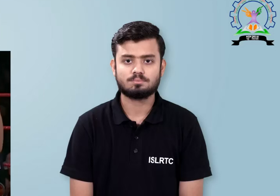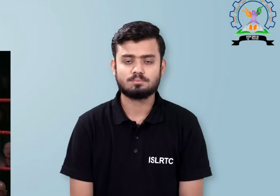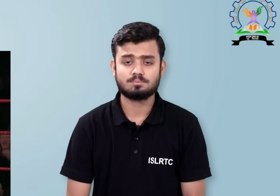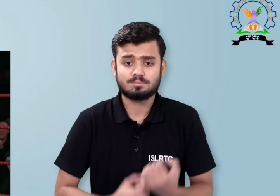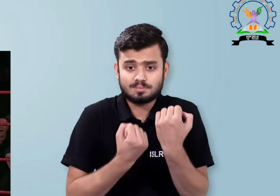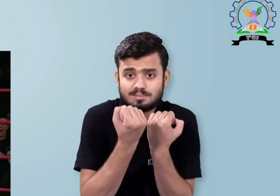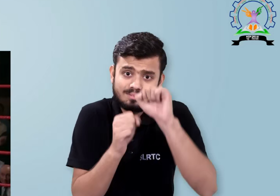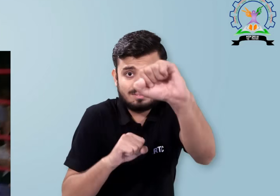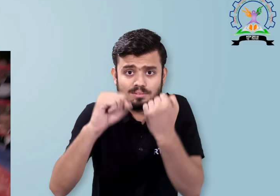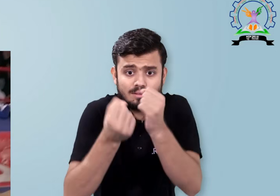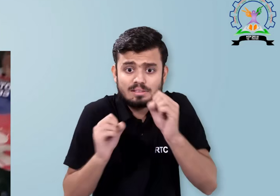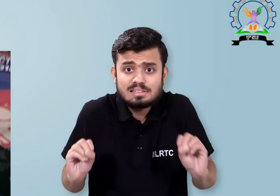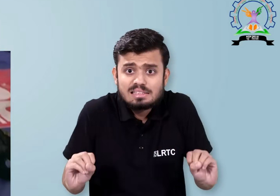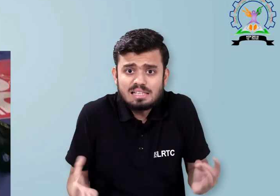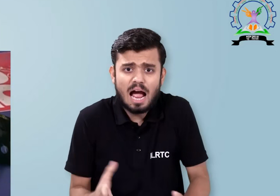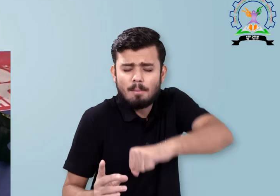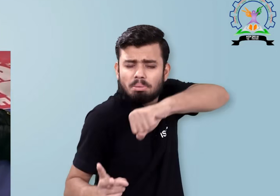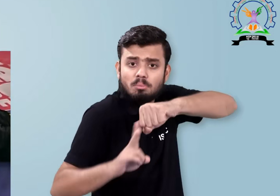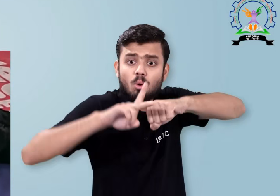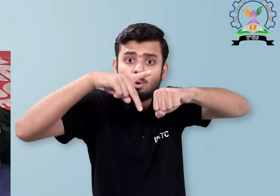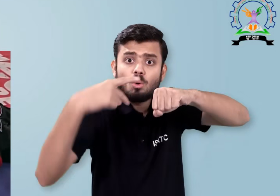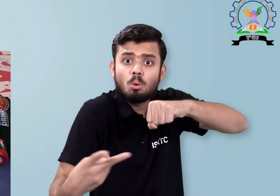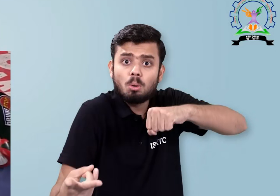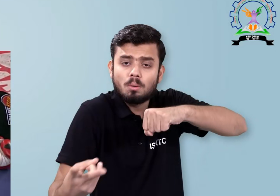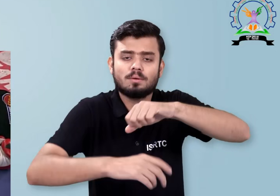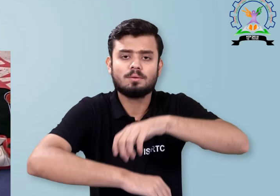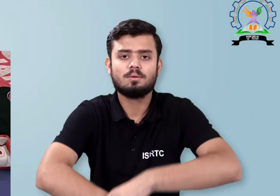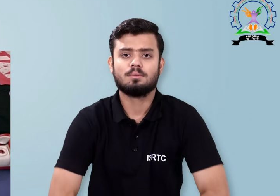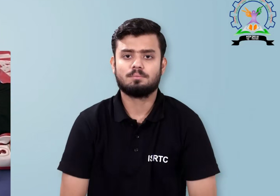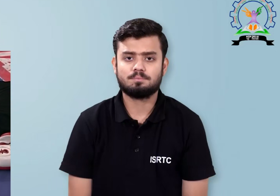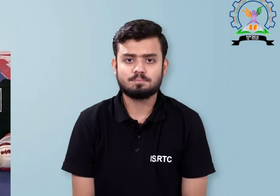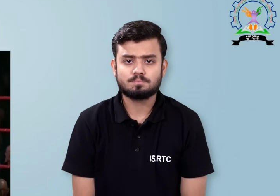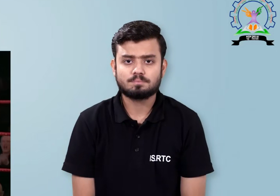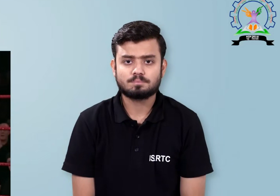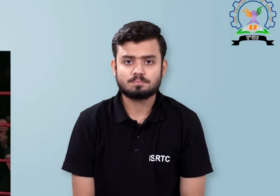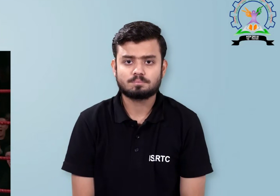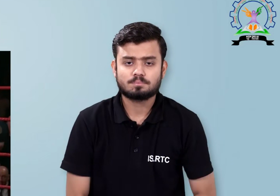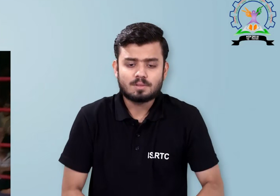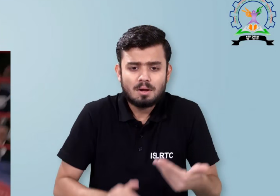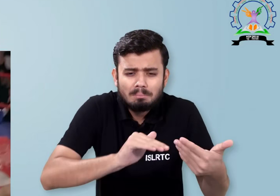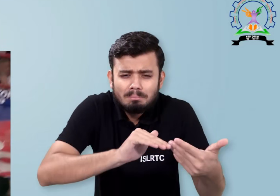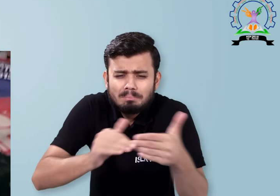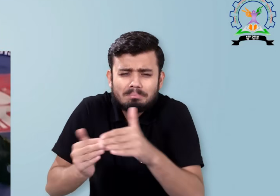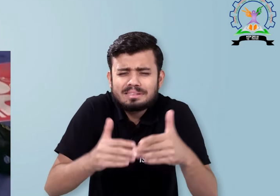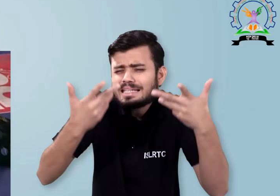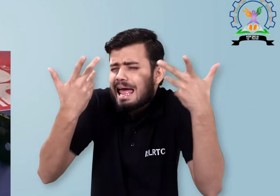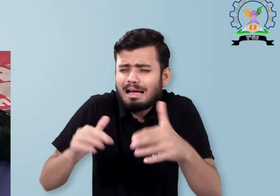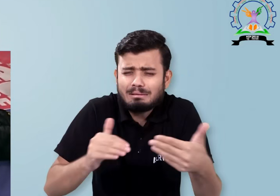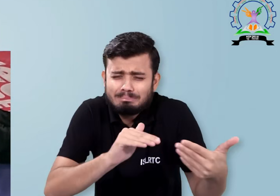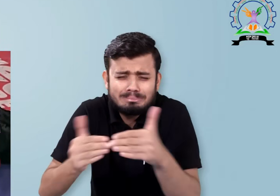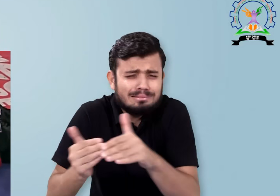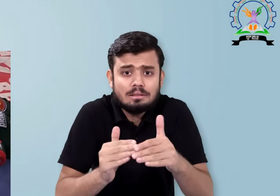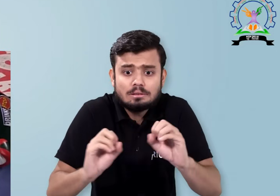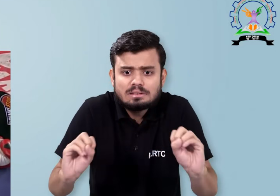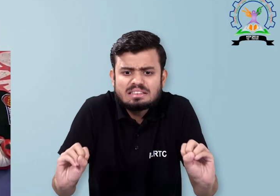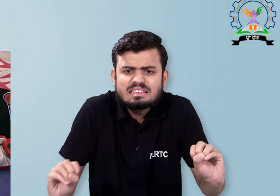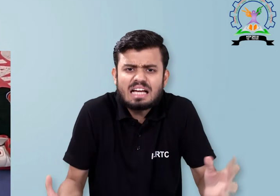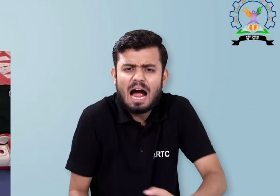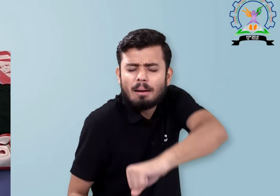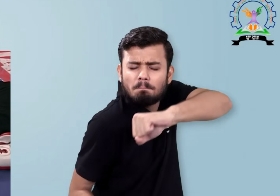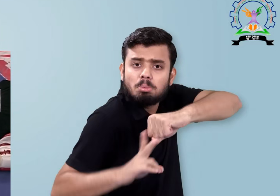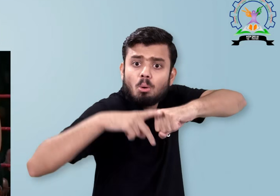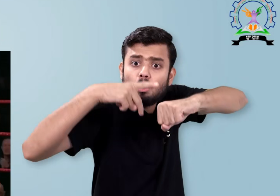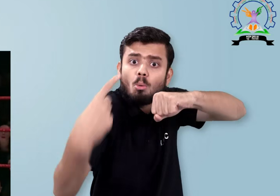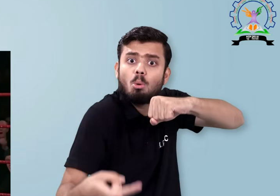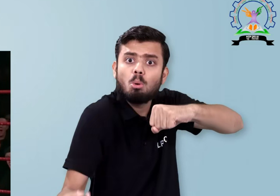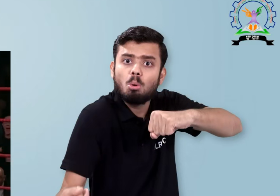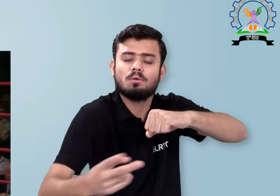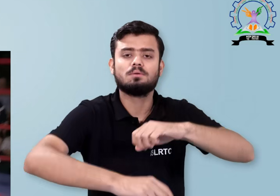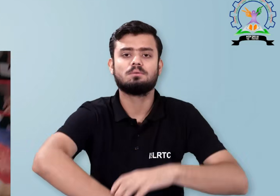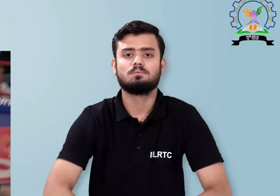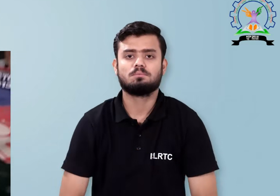Caught Cold This is a term used to describe a boxer who gets hurt in the opening rounds or stopped early in the fight.